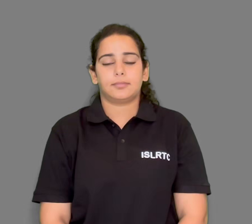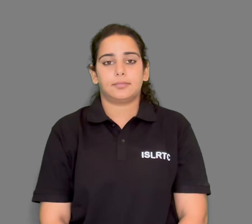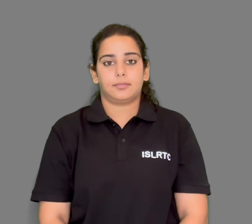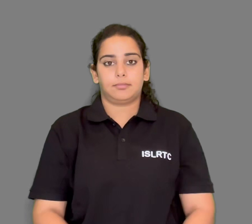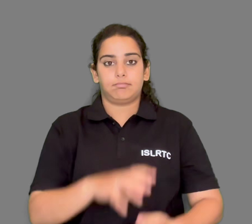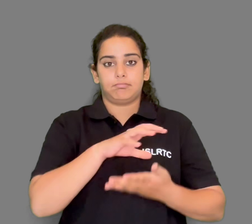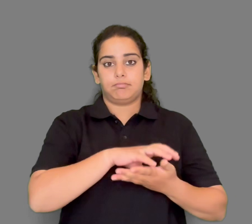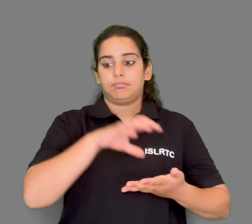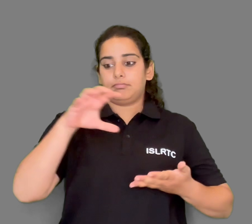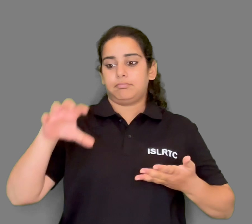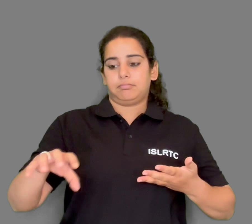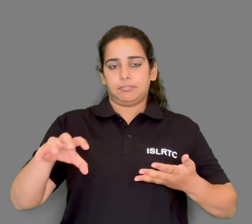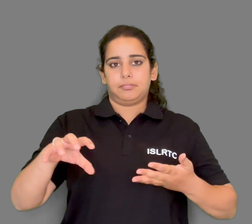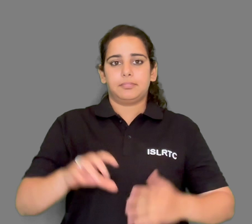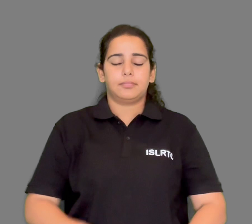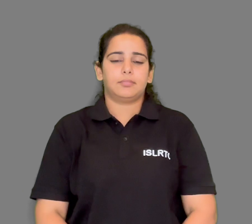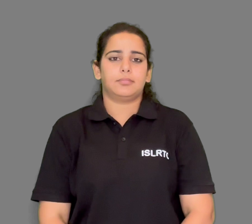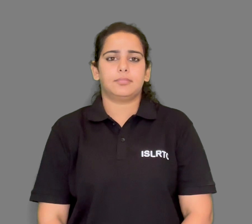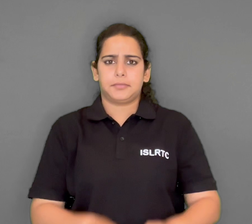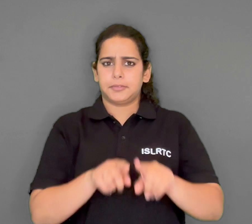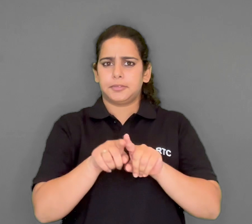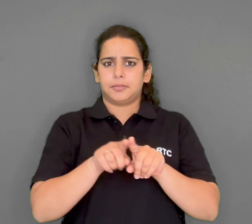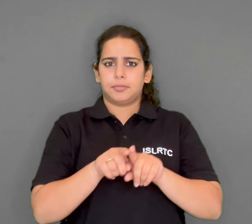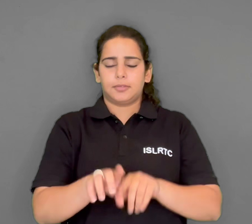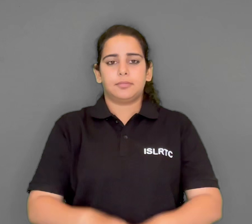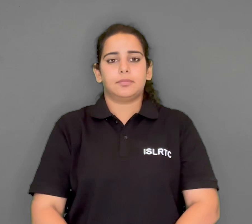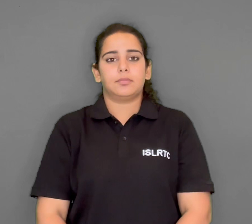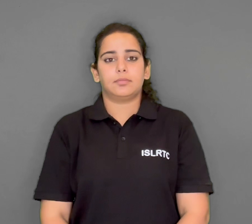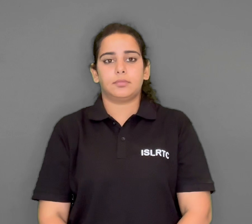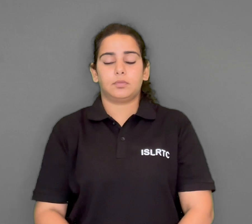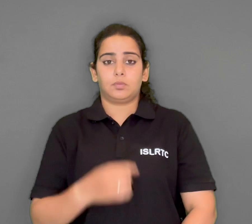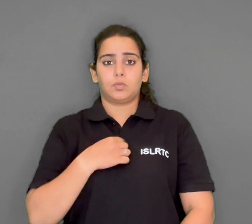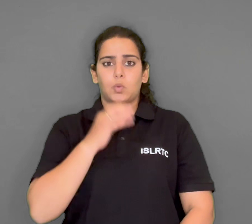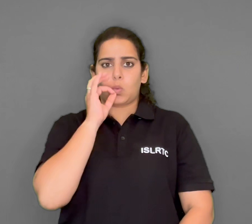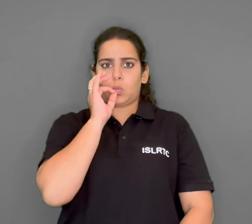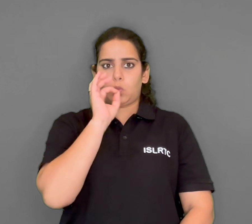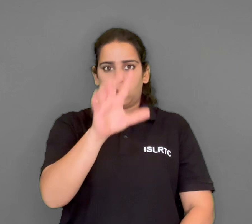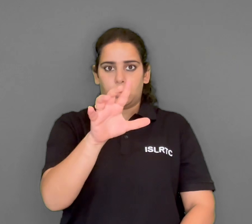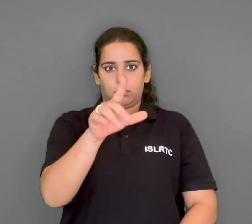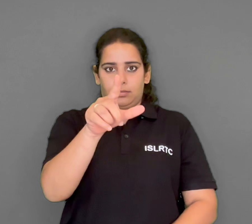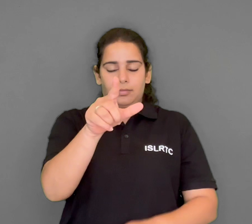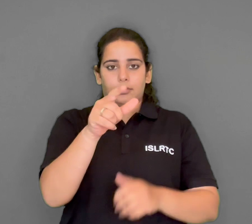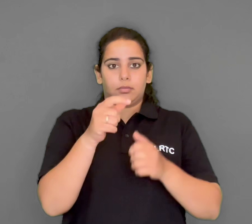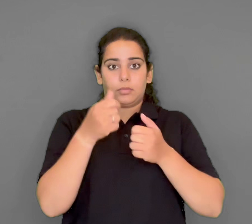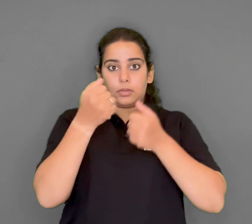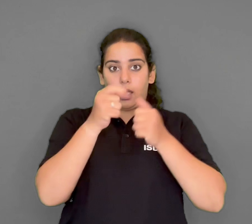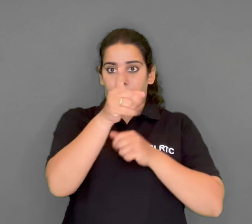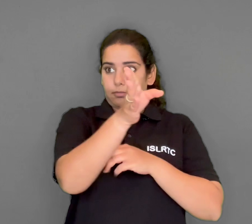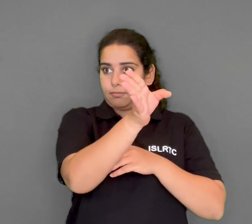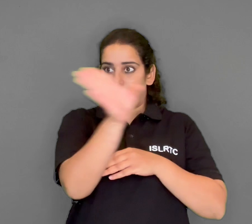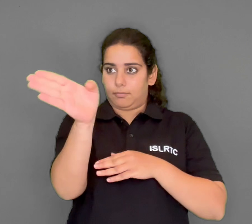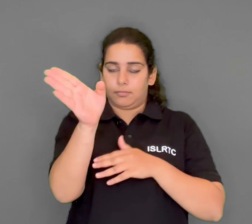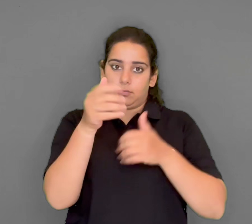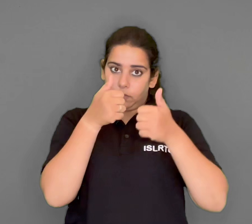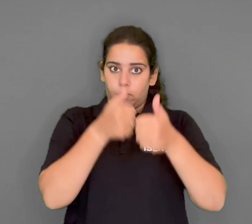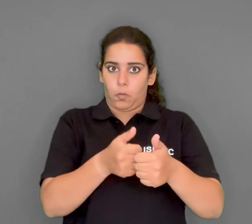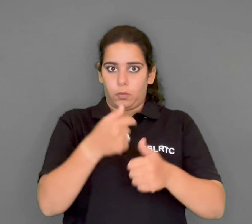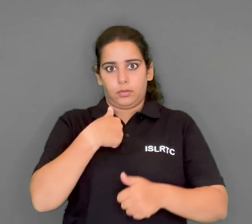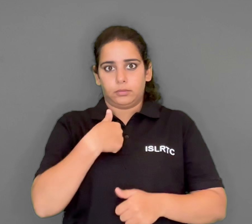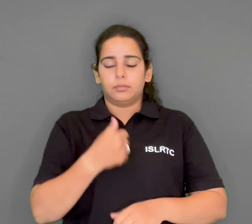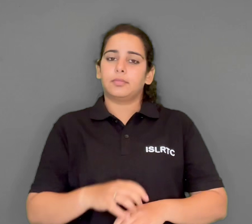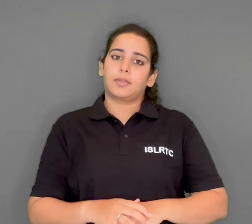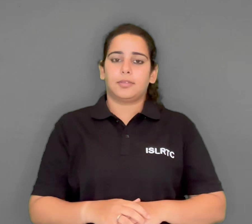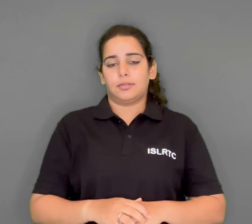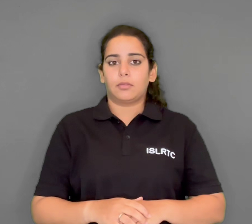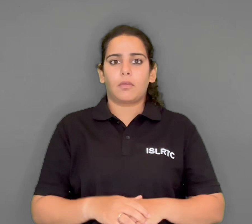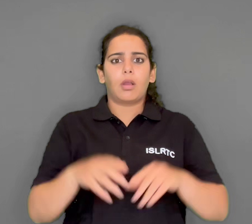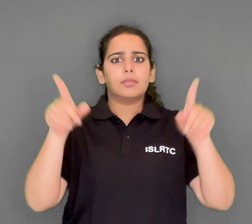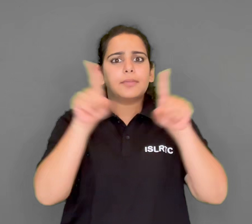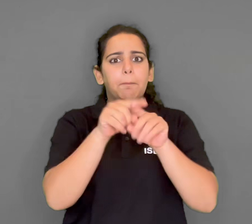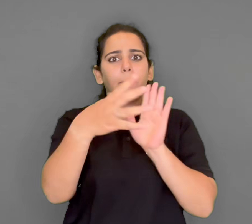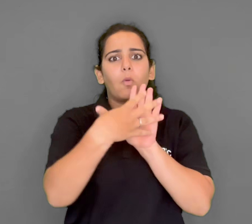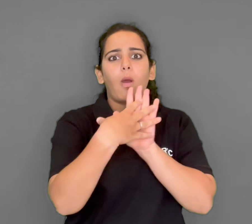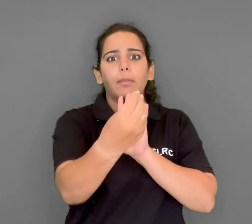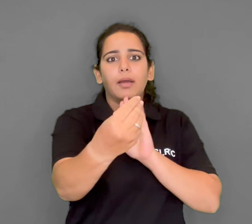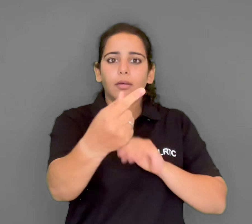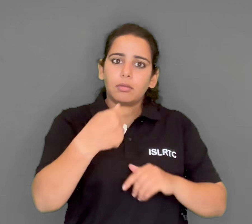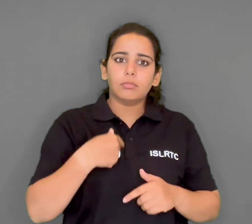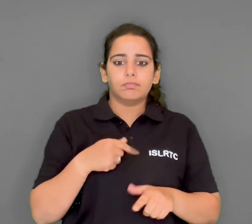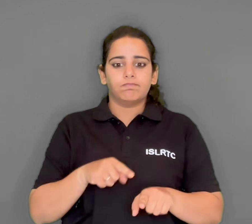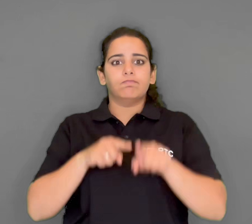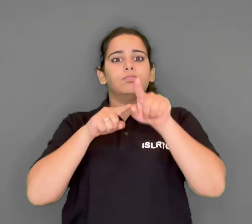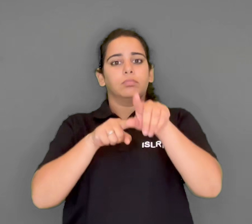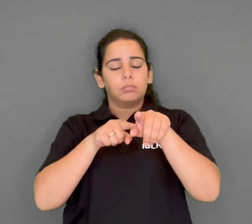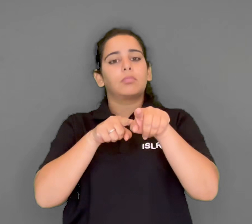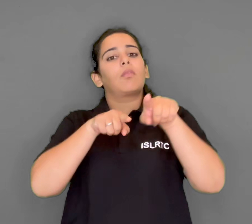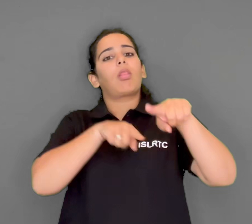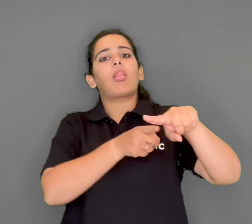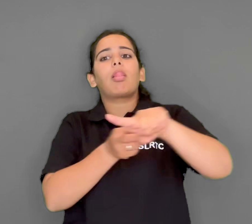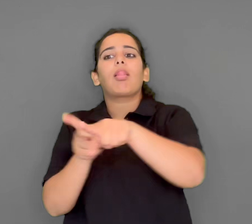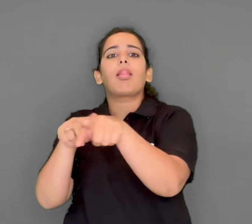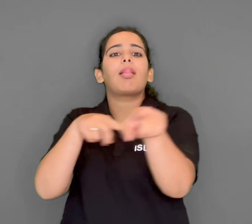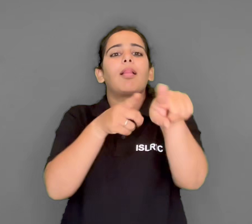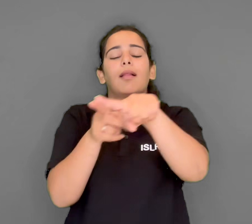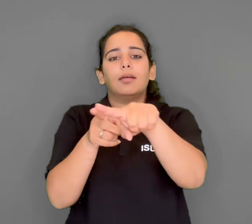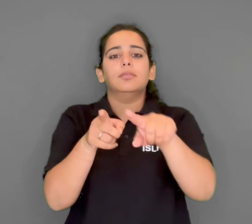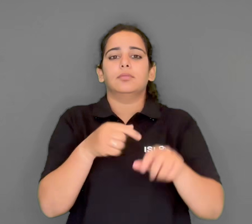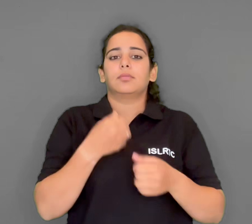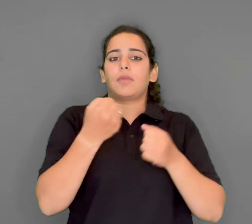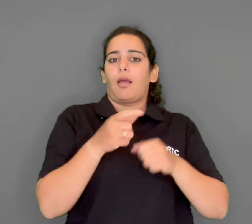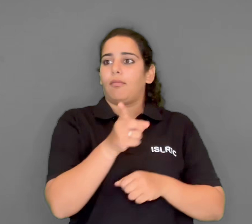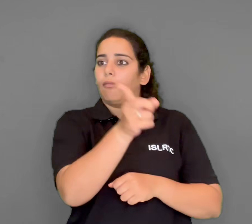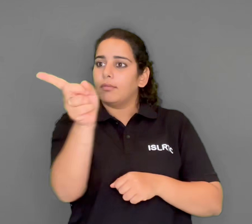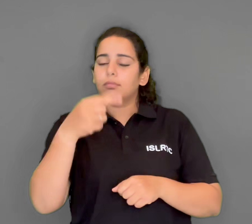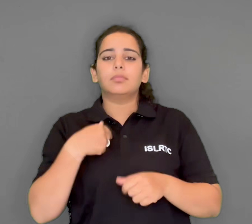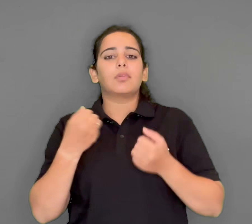Forwarder One that forwards especially an agent who performs services such as receiving transshiping or delivering